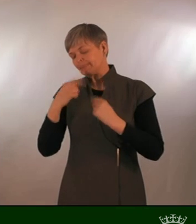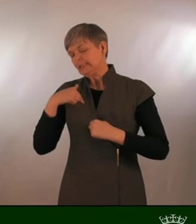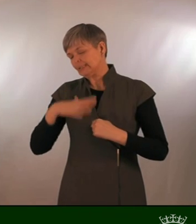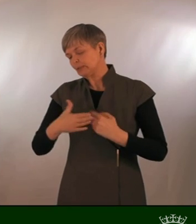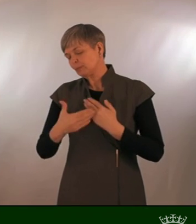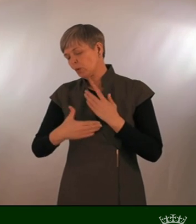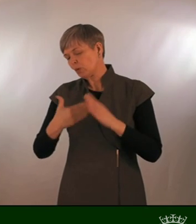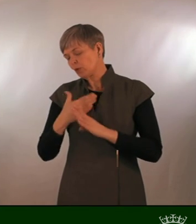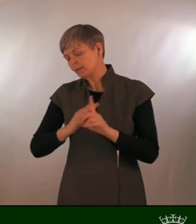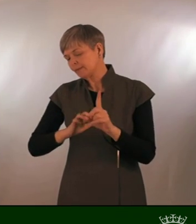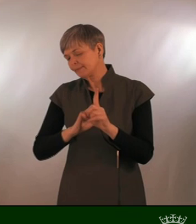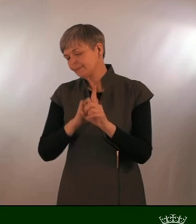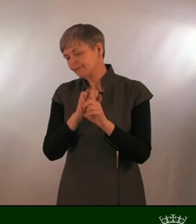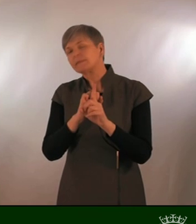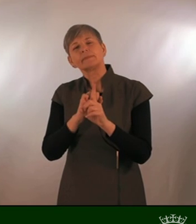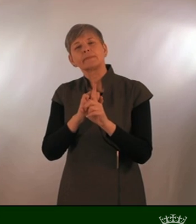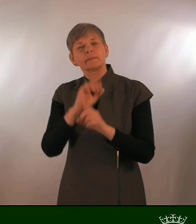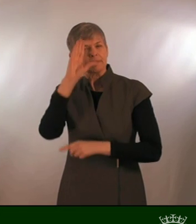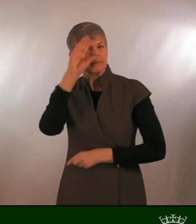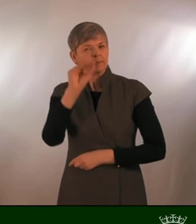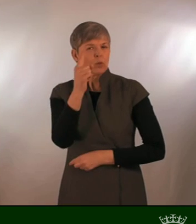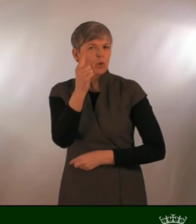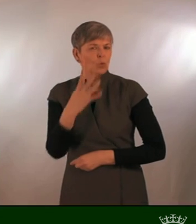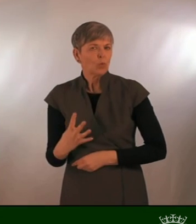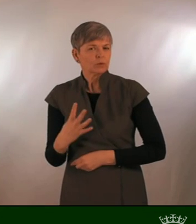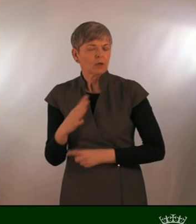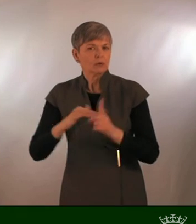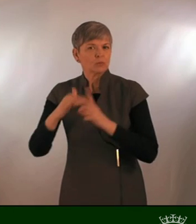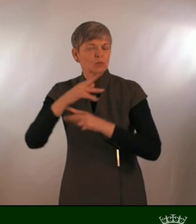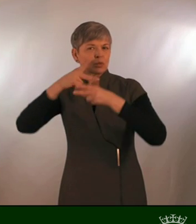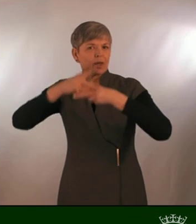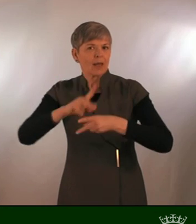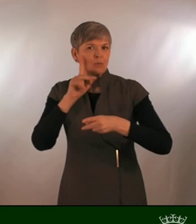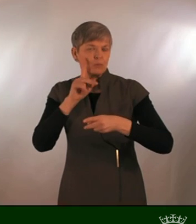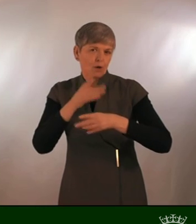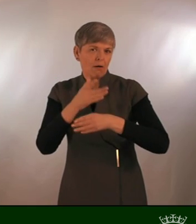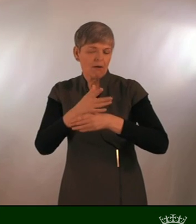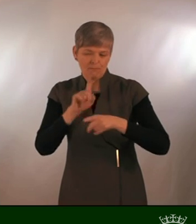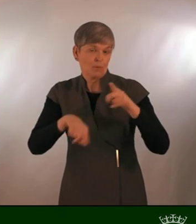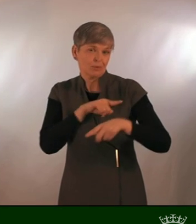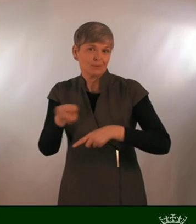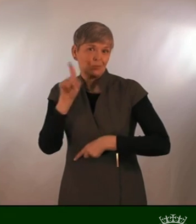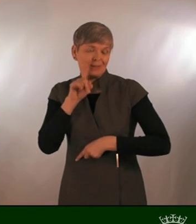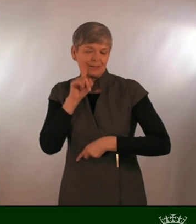A quarter of social care workers, who are overwhelmingly women, are on zero-hours contracts.